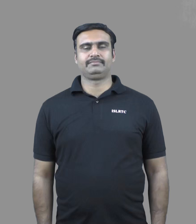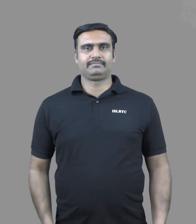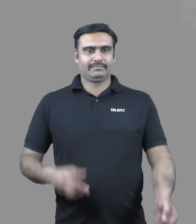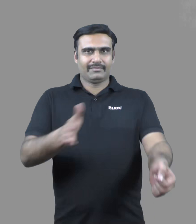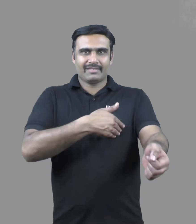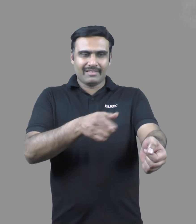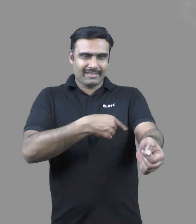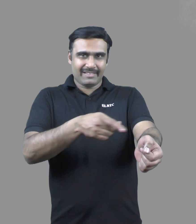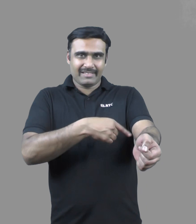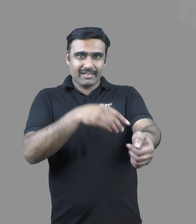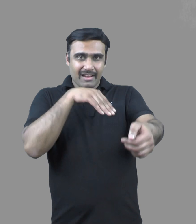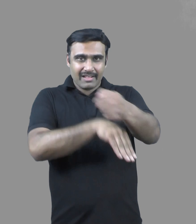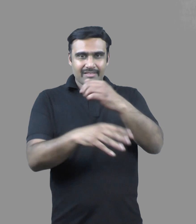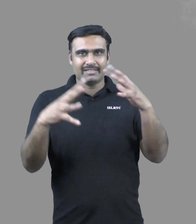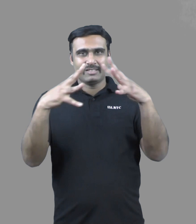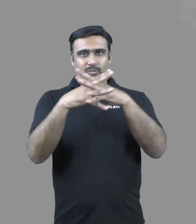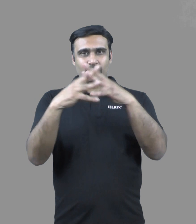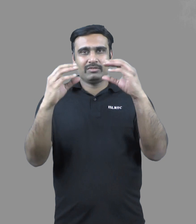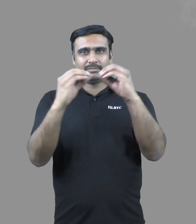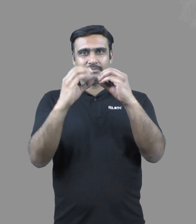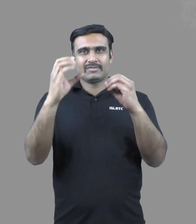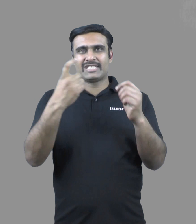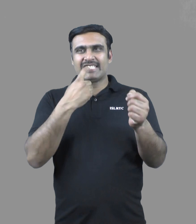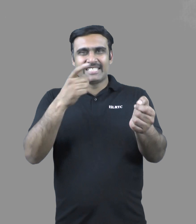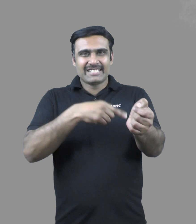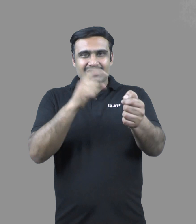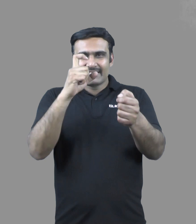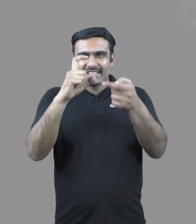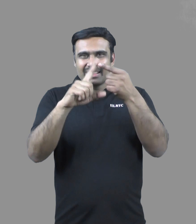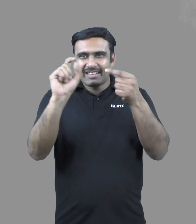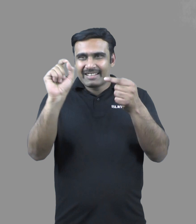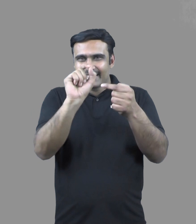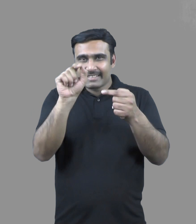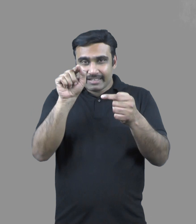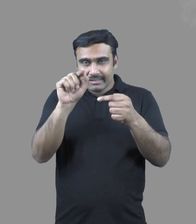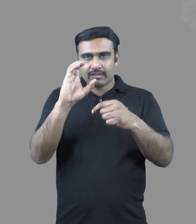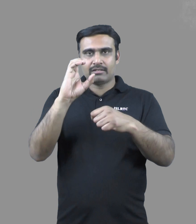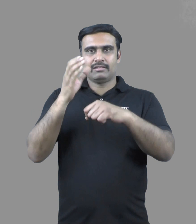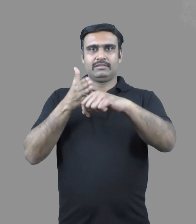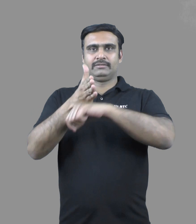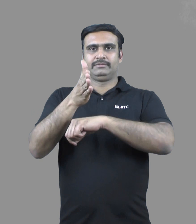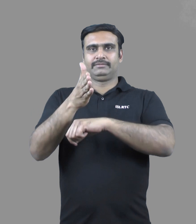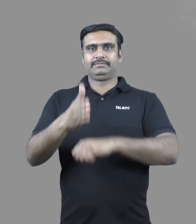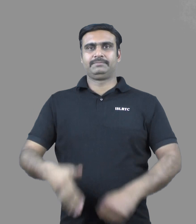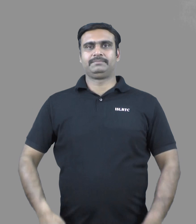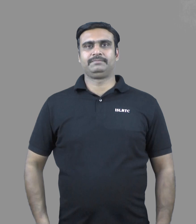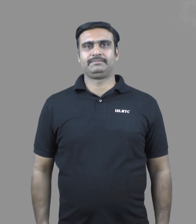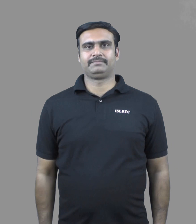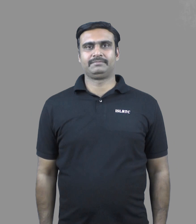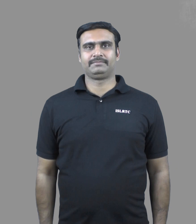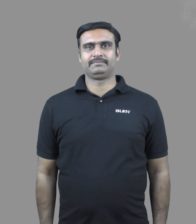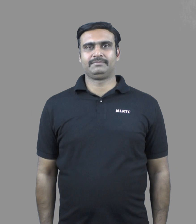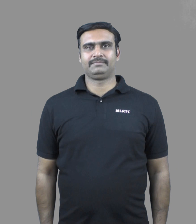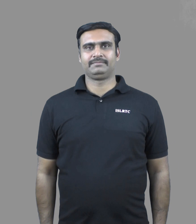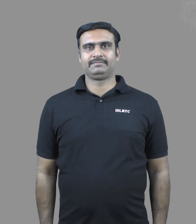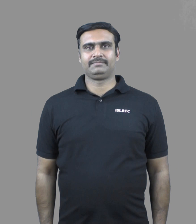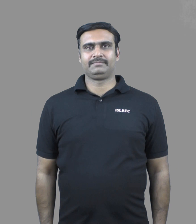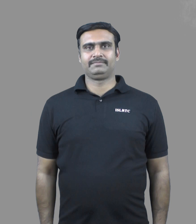Lymphoma